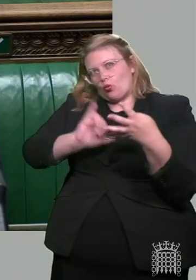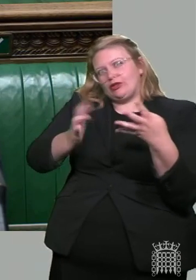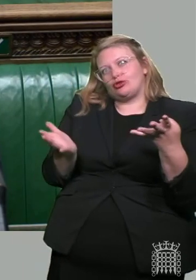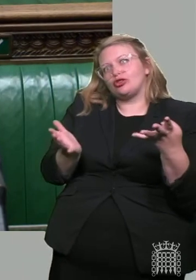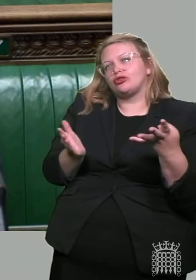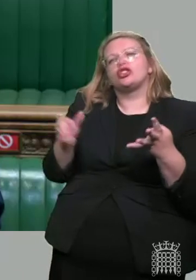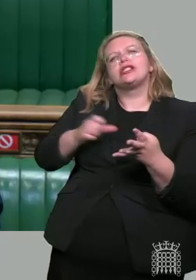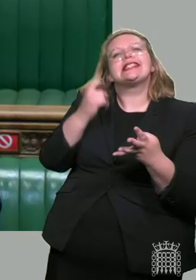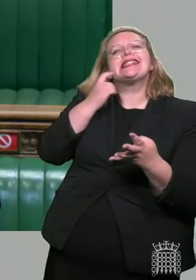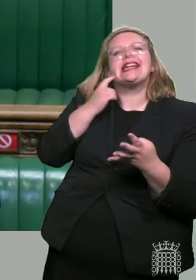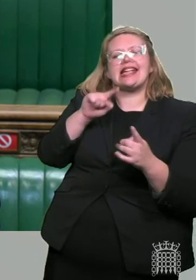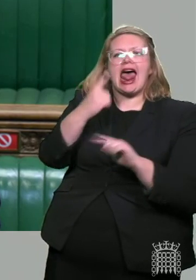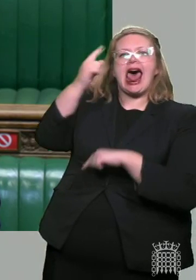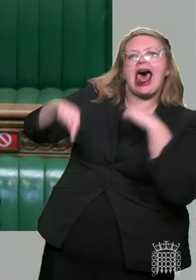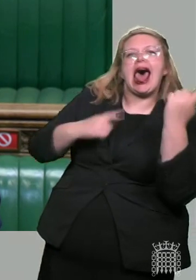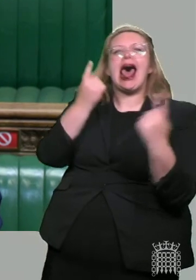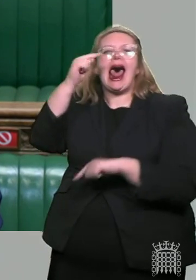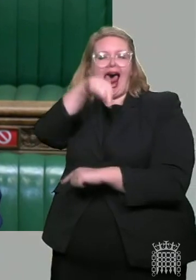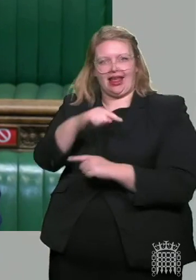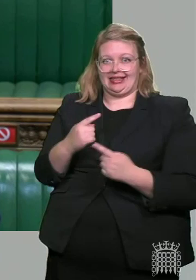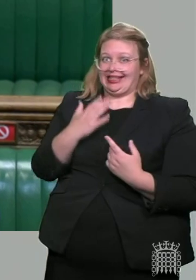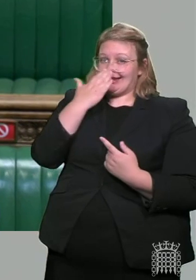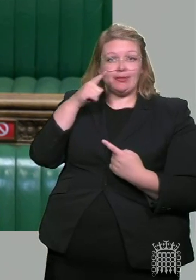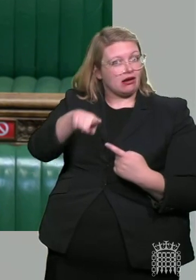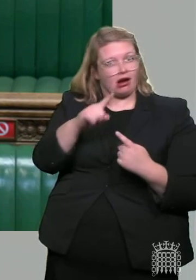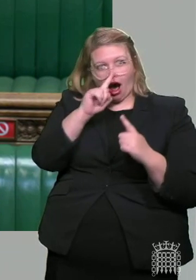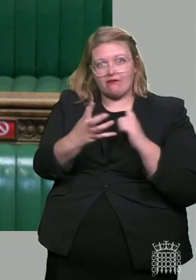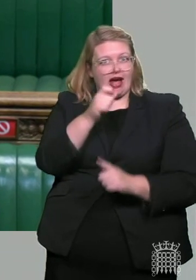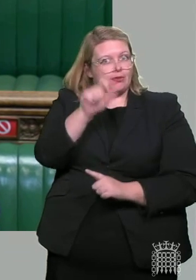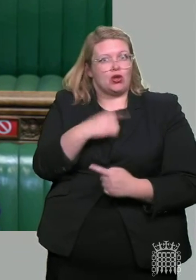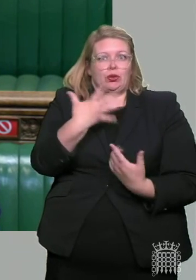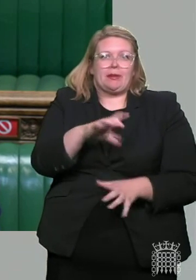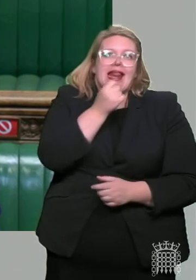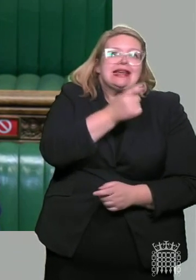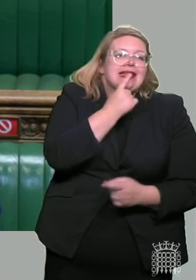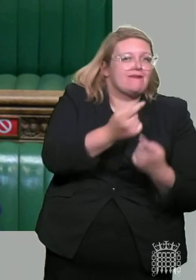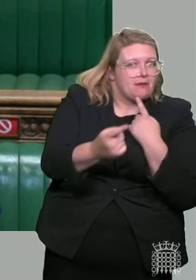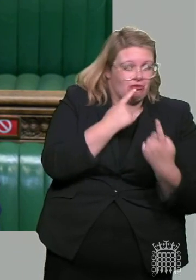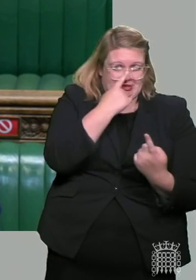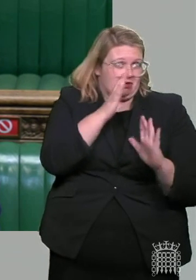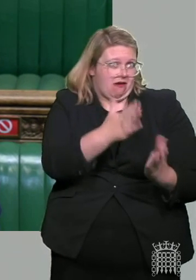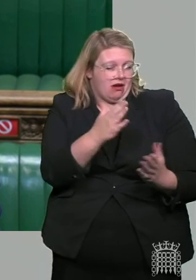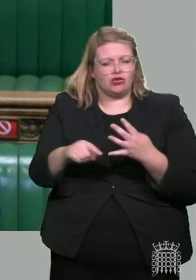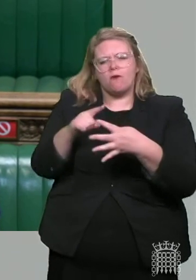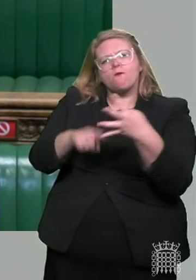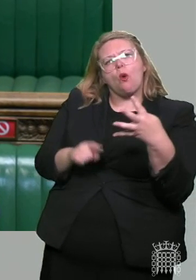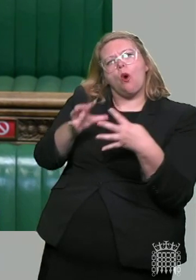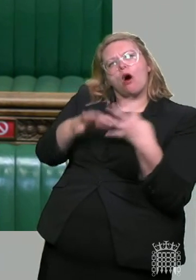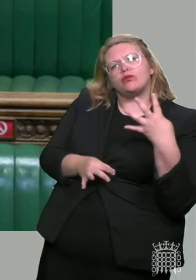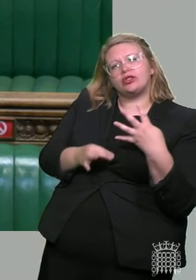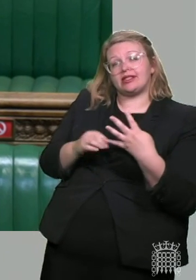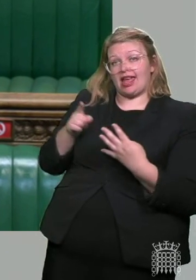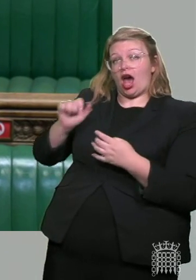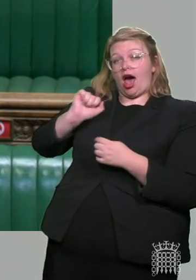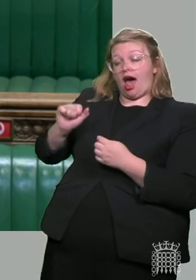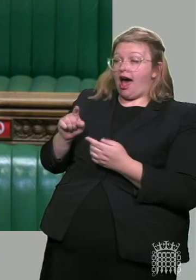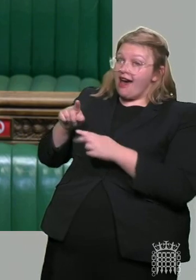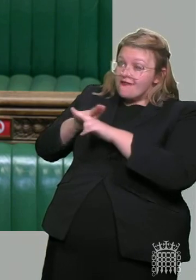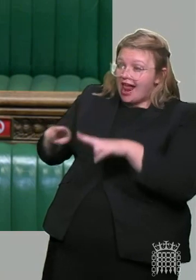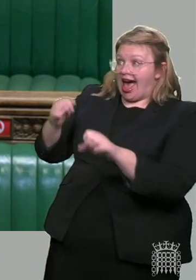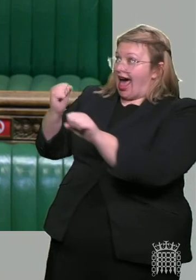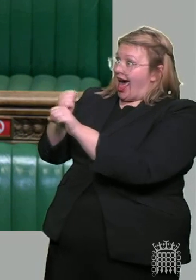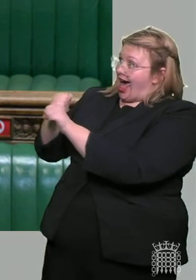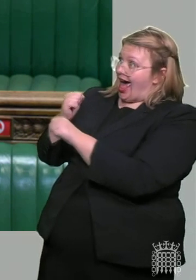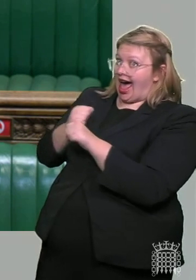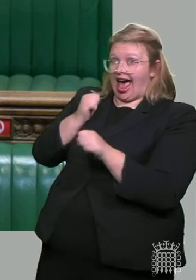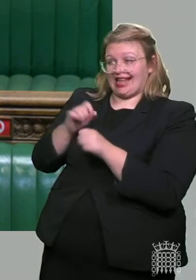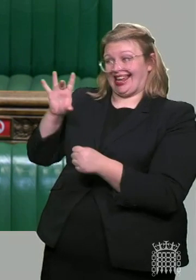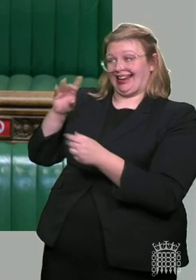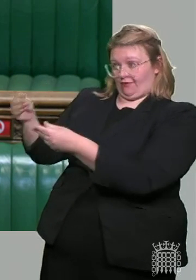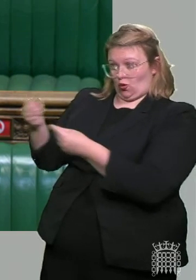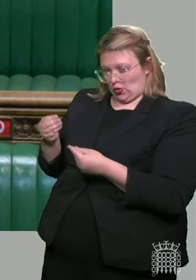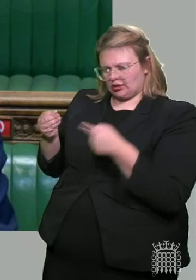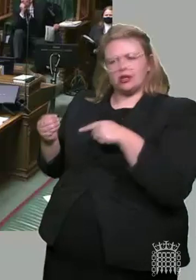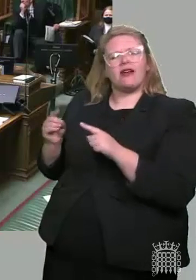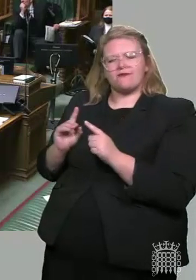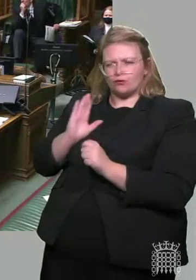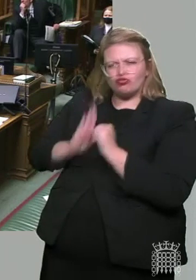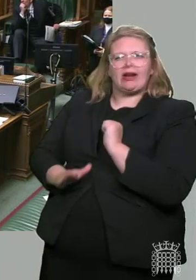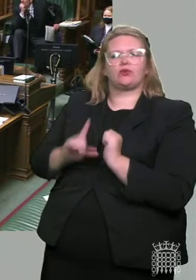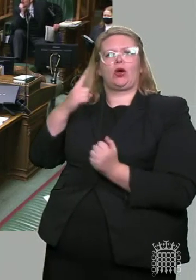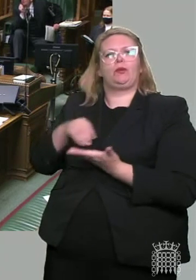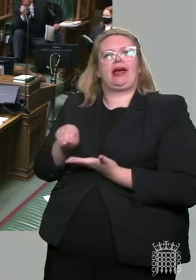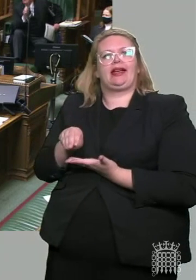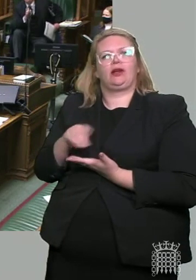It should be easier than finding the chatty rat. I ask him again: who paid the initial invoice—the initial invoice, Prime Minister—for the redecoration of the Prime Minister’s flat?